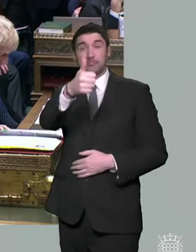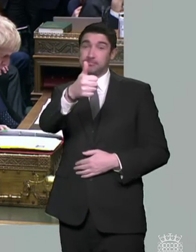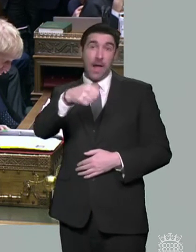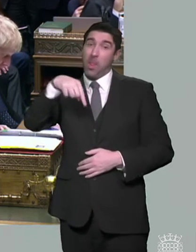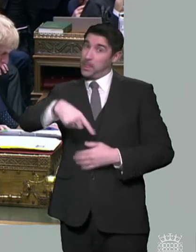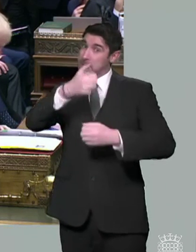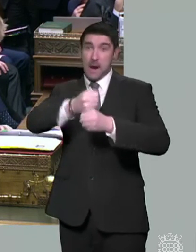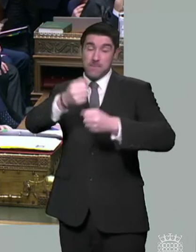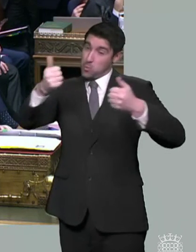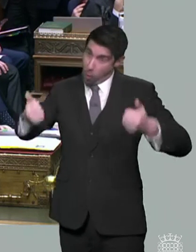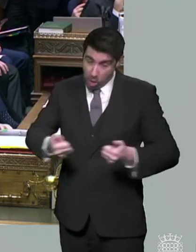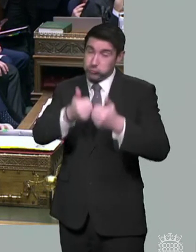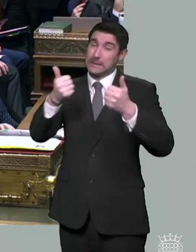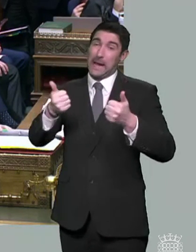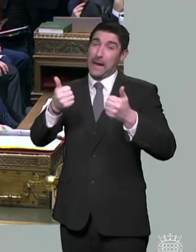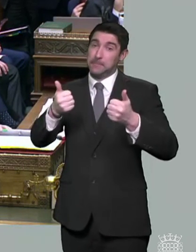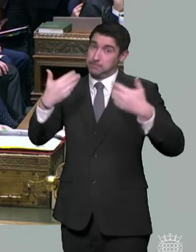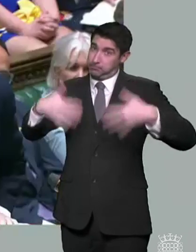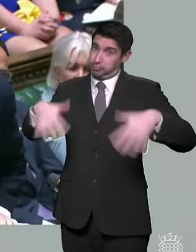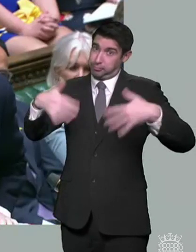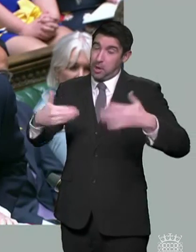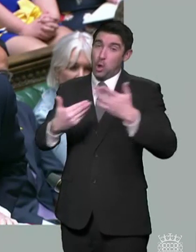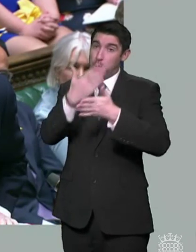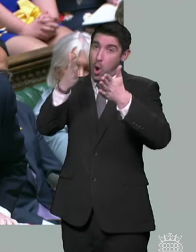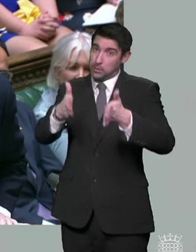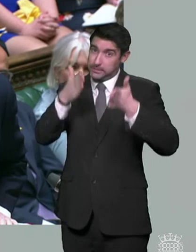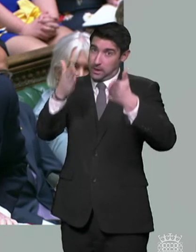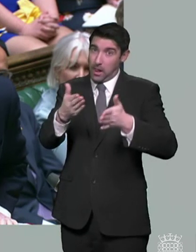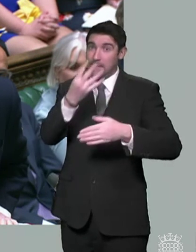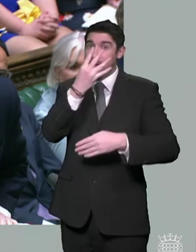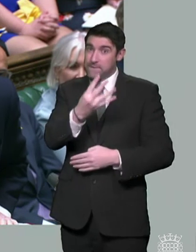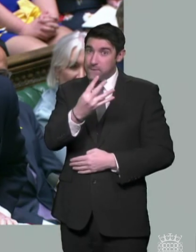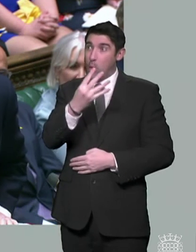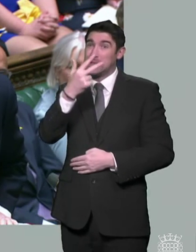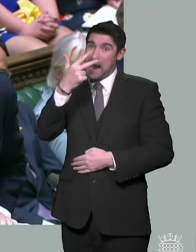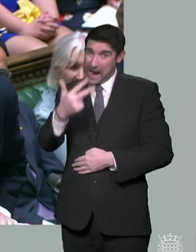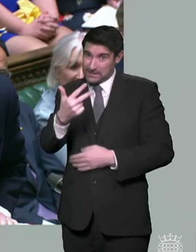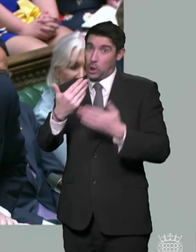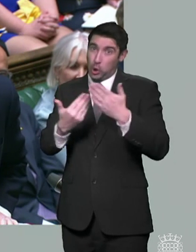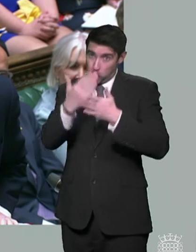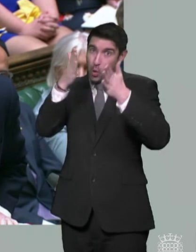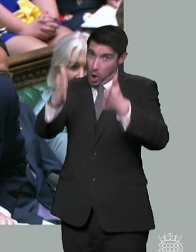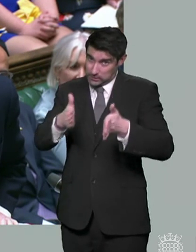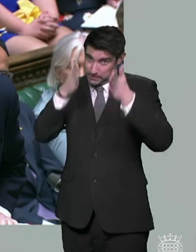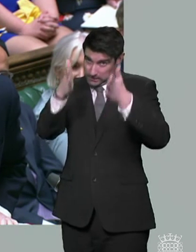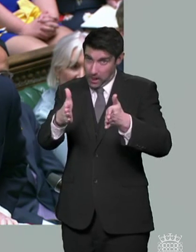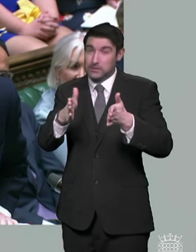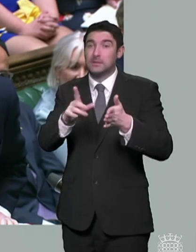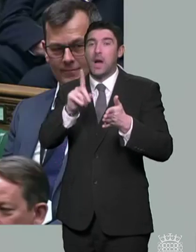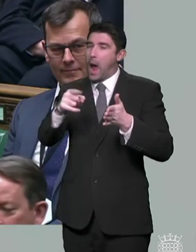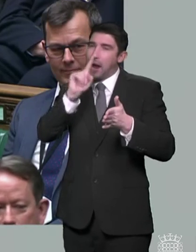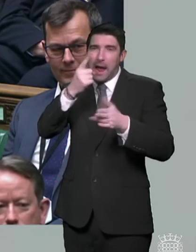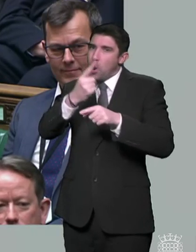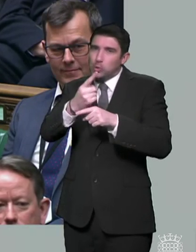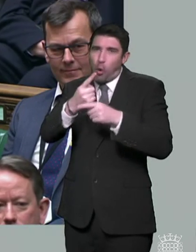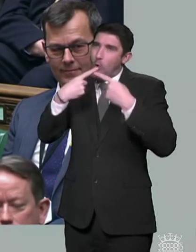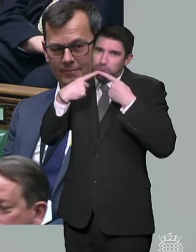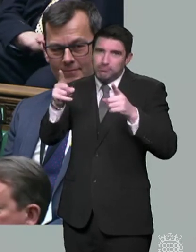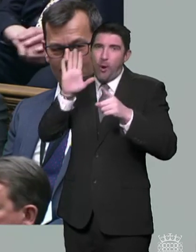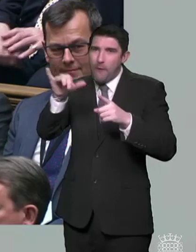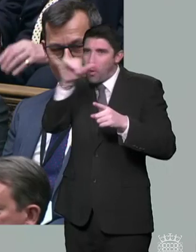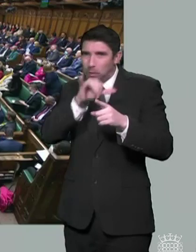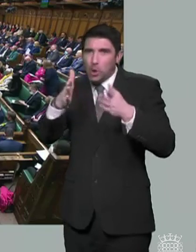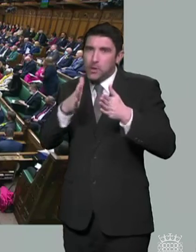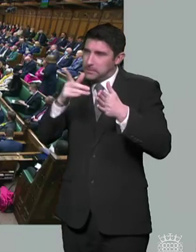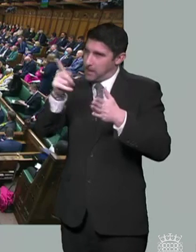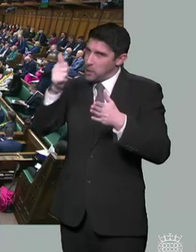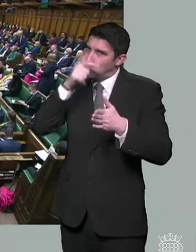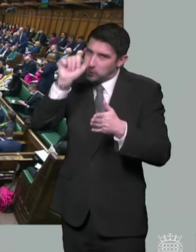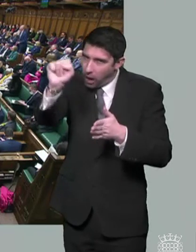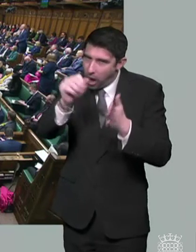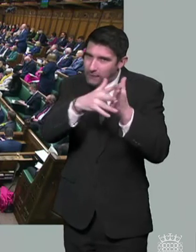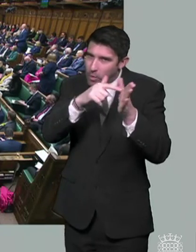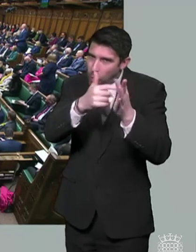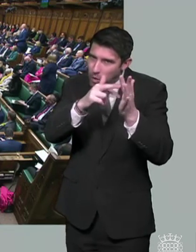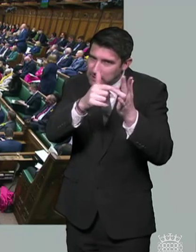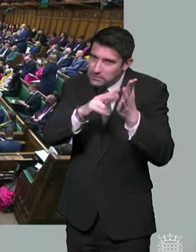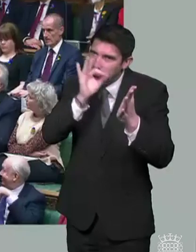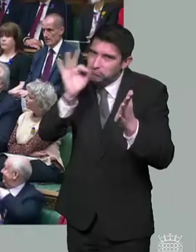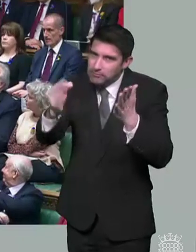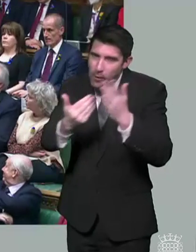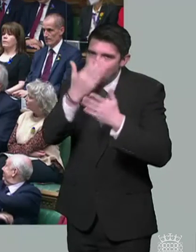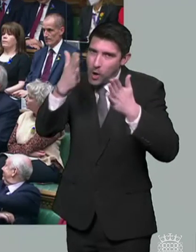I am forbidden, unfortunately, from pre-empting the application process that I know my honourable Friend’s wonderful hospital is going through, but I wish him every possible success.